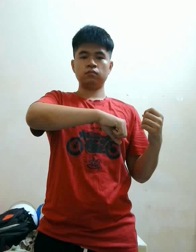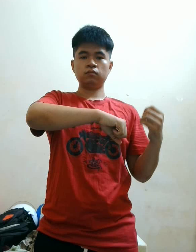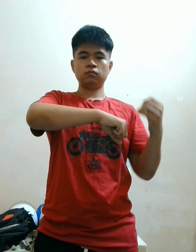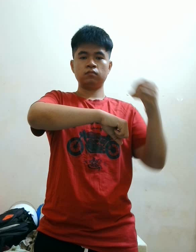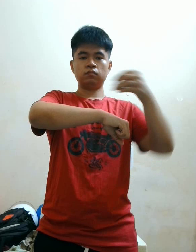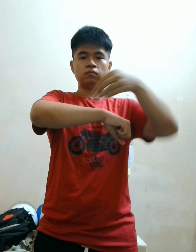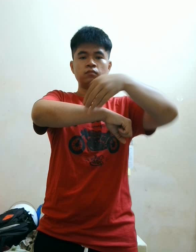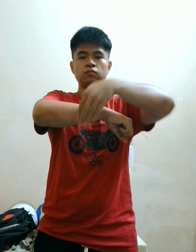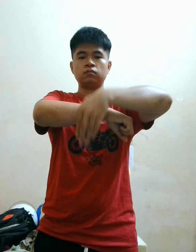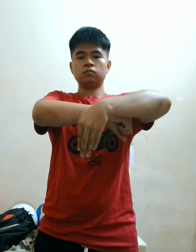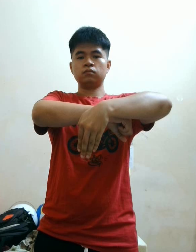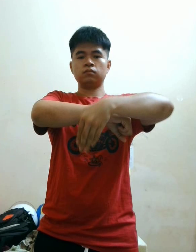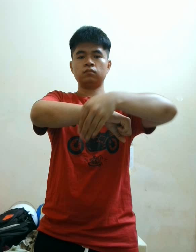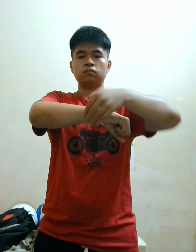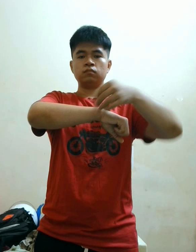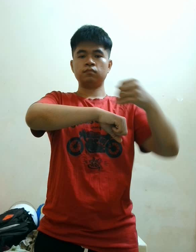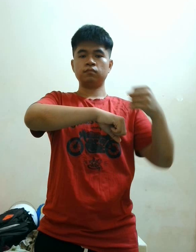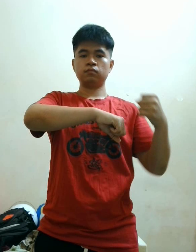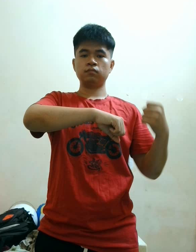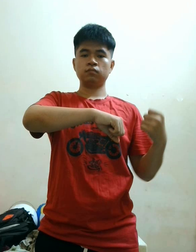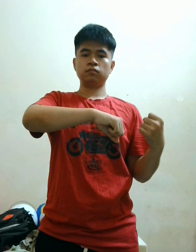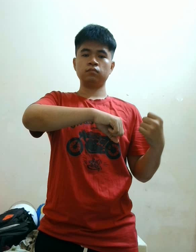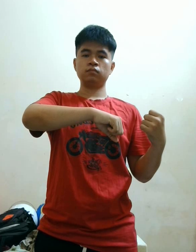buoi chieu